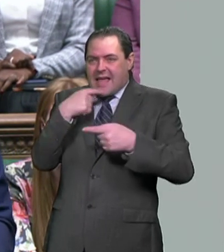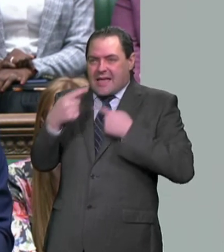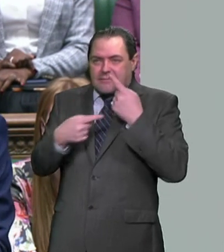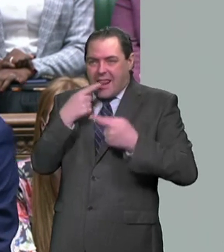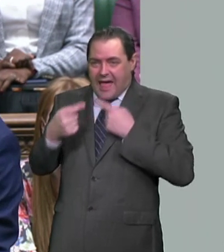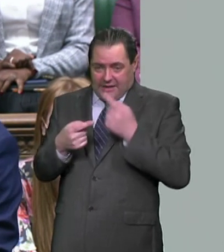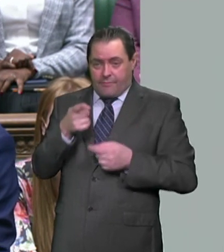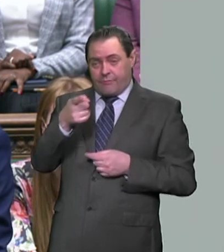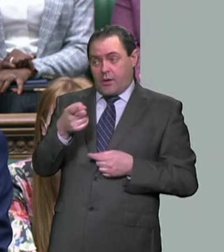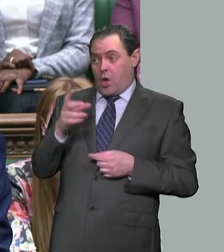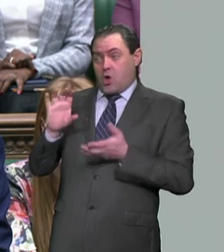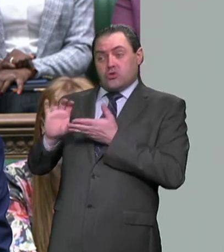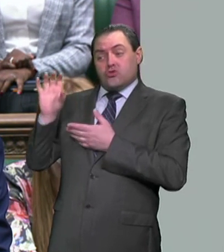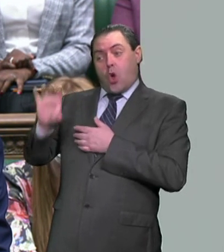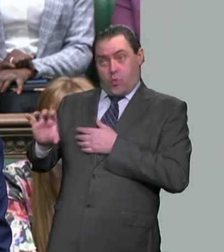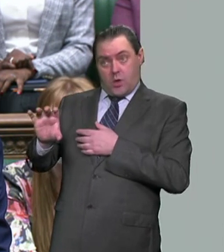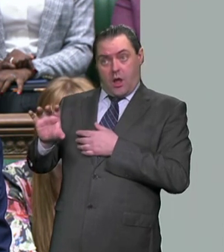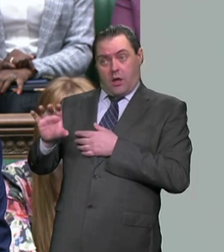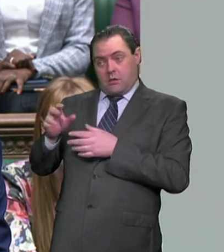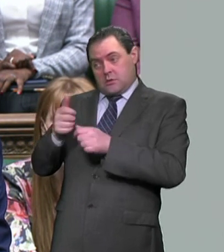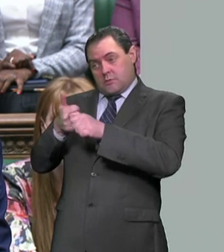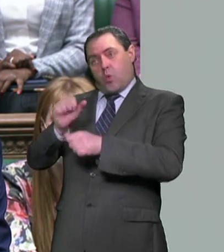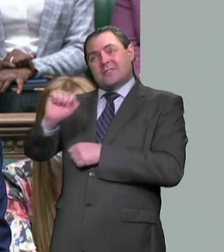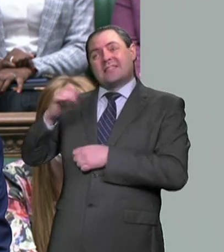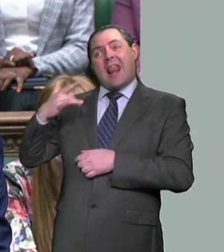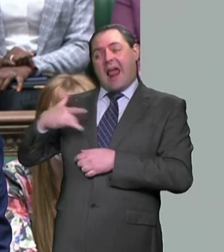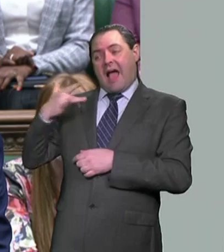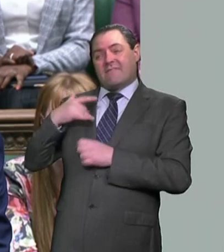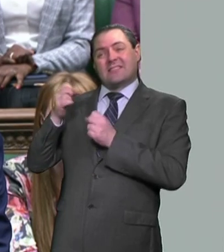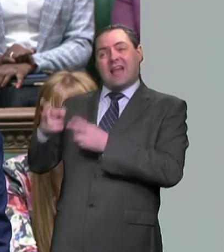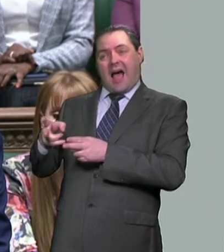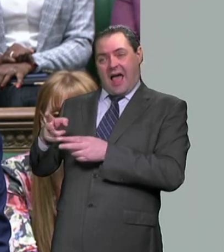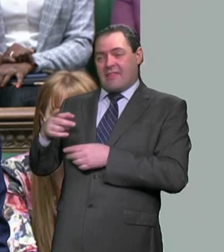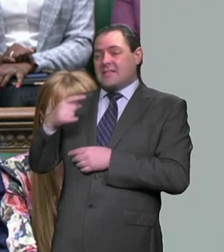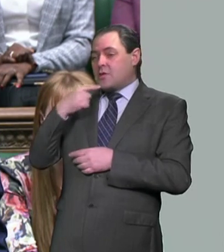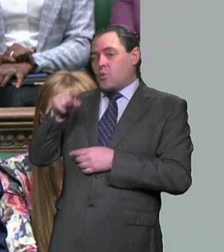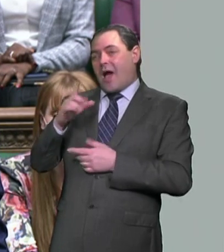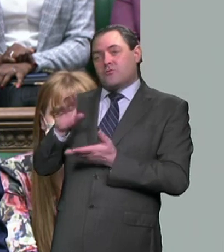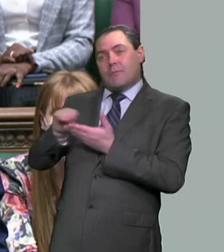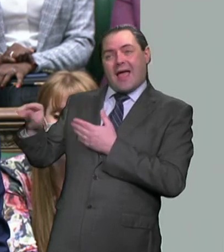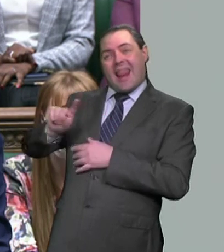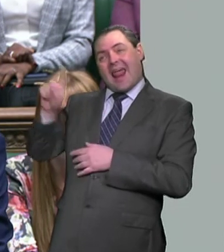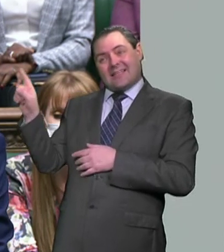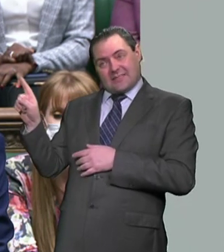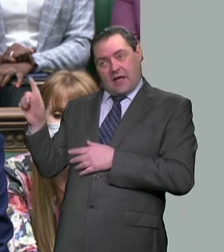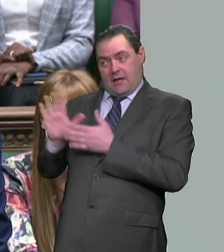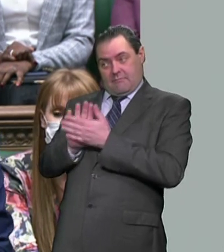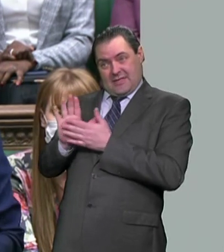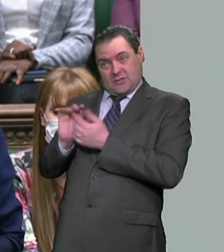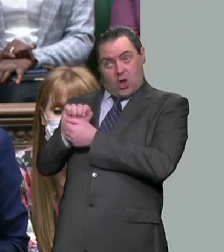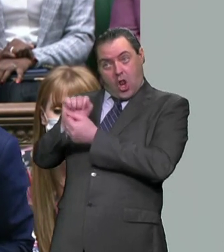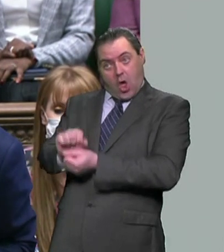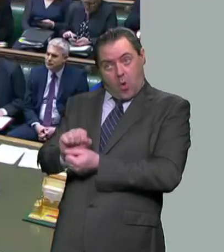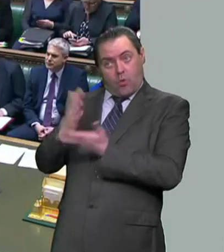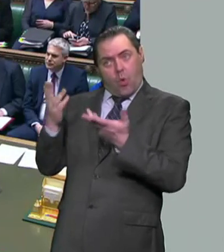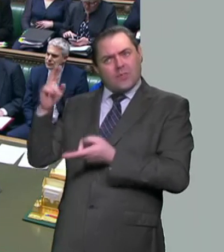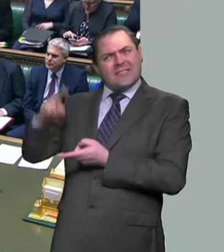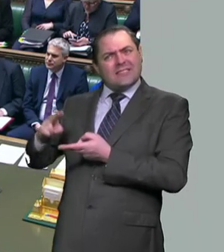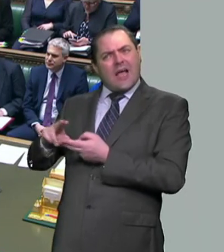When his donors give him cash to fund his lifestyle and tell him he has to pay it all back later, are they giving him a loan or a discount?